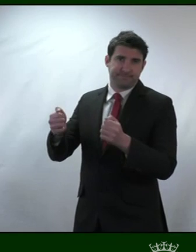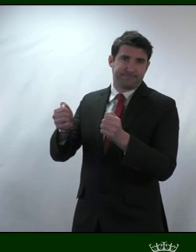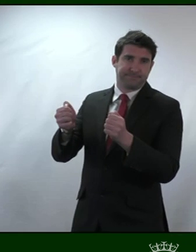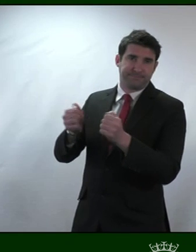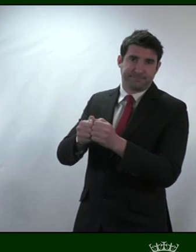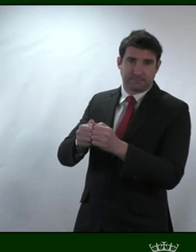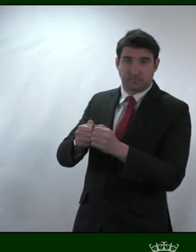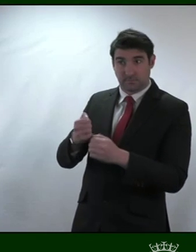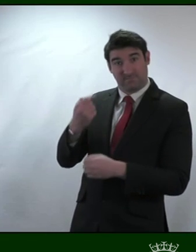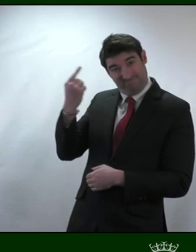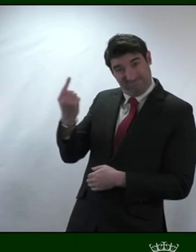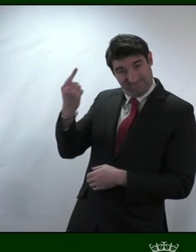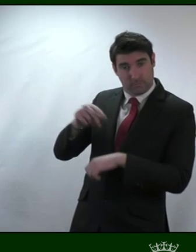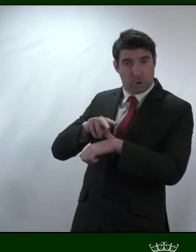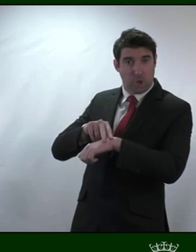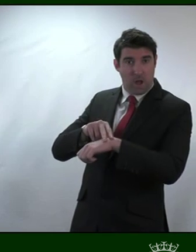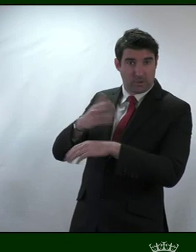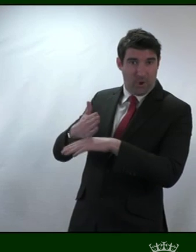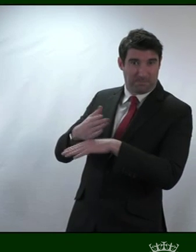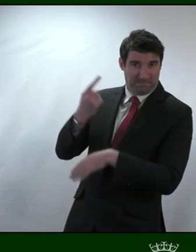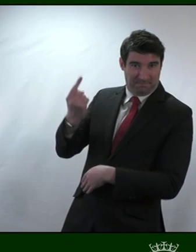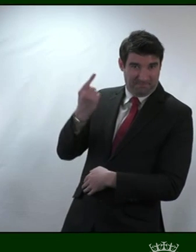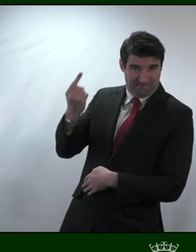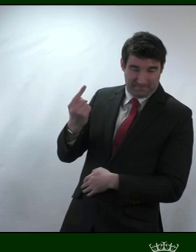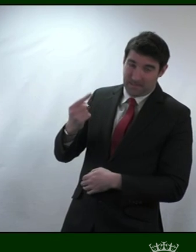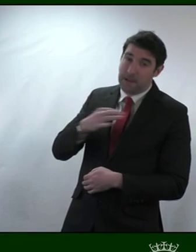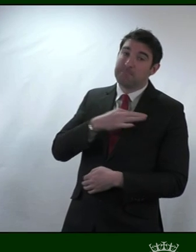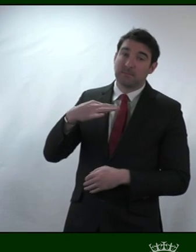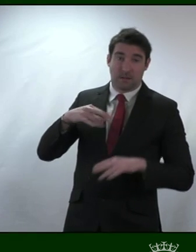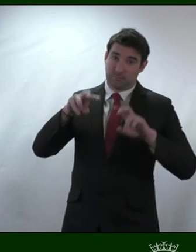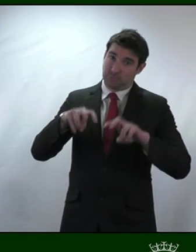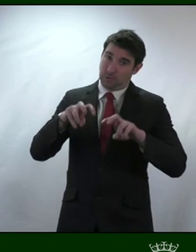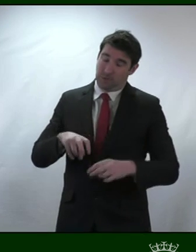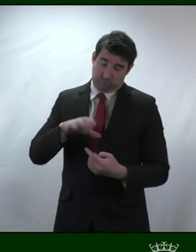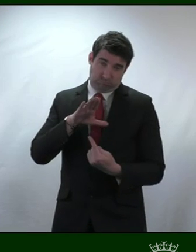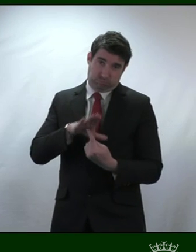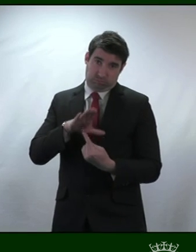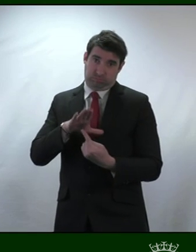Friend, as a doctor, knows the vital importance of medical research and pure science.